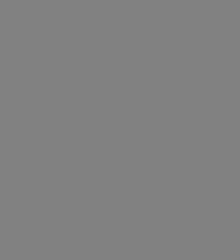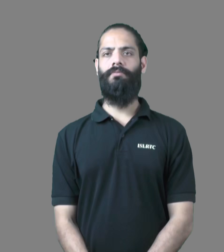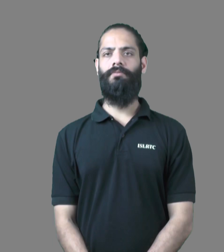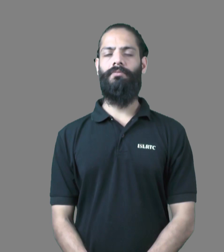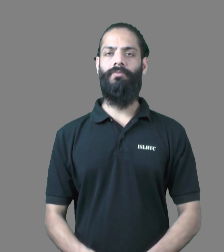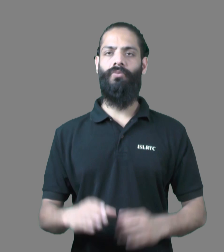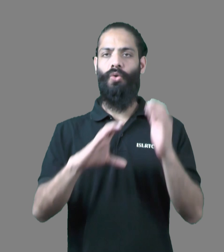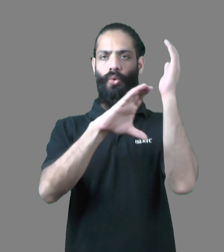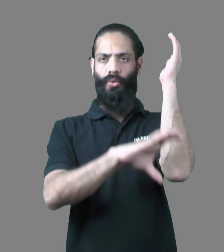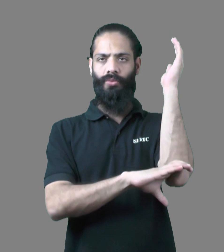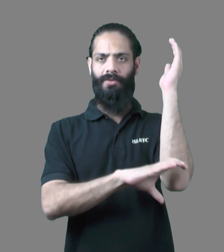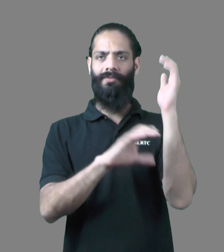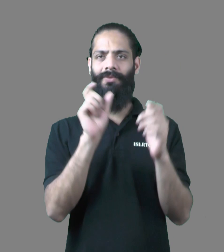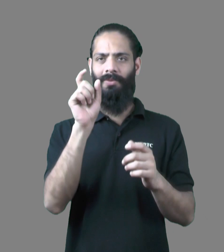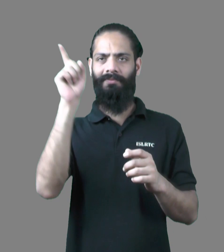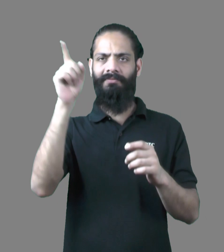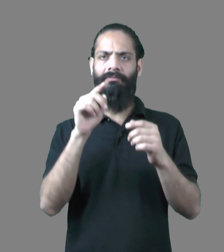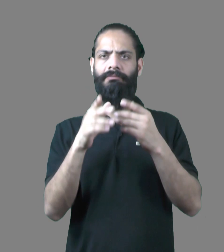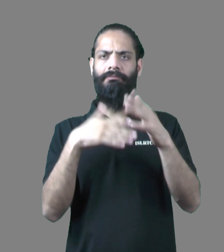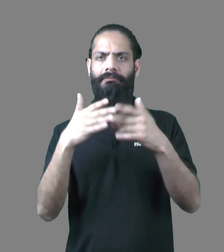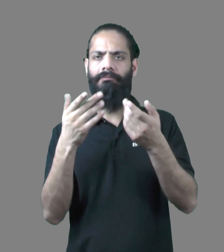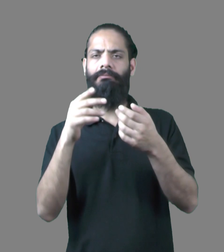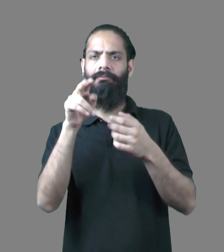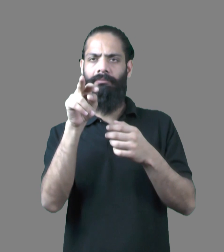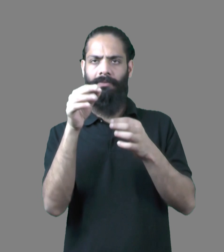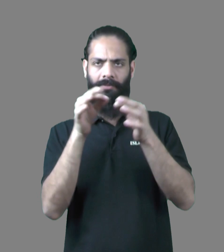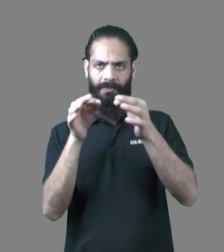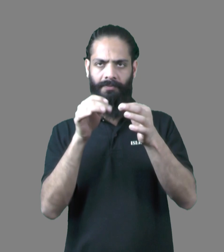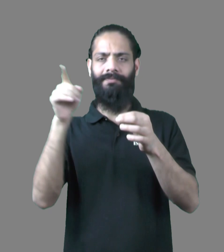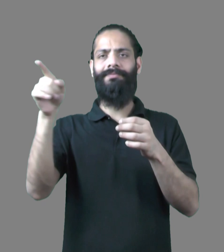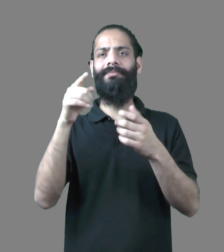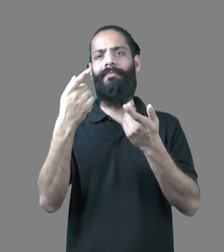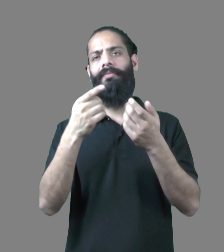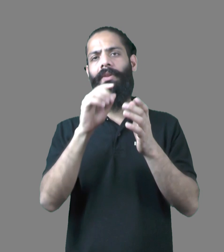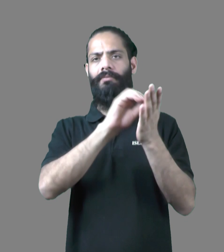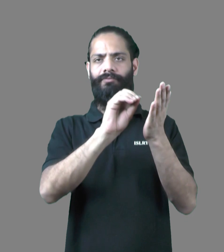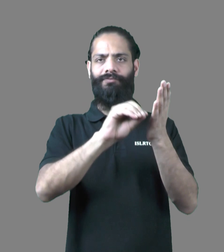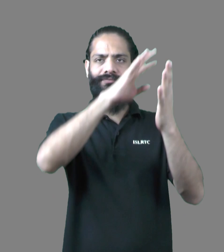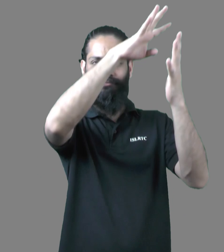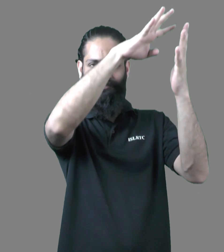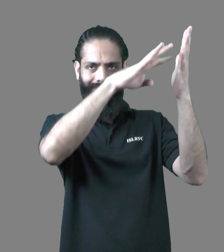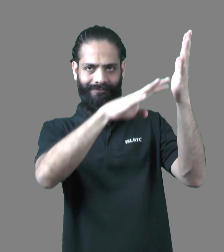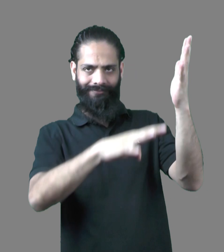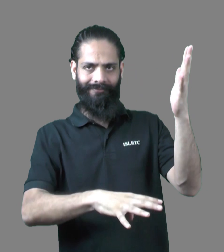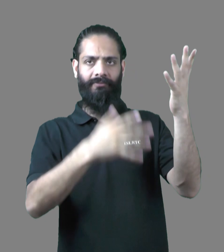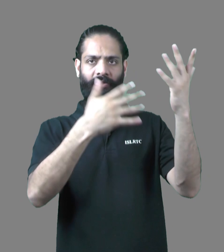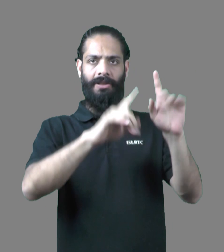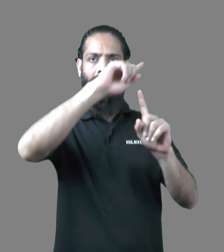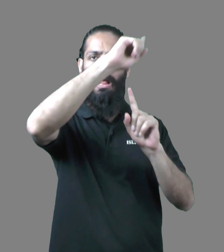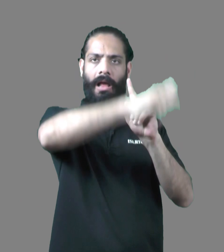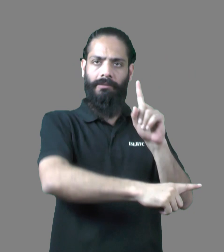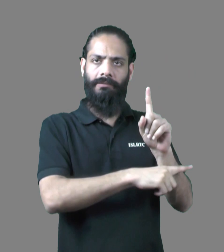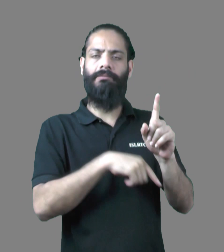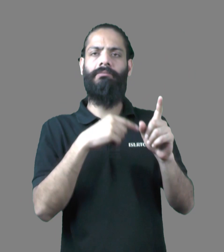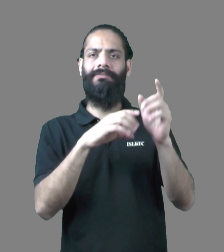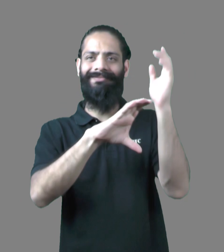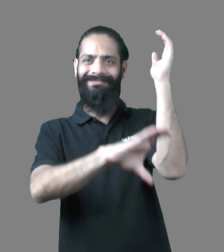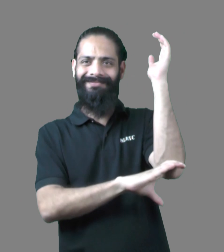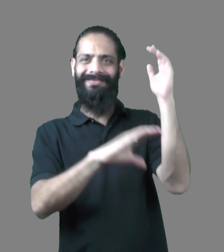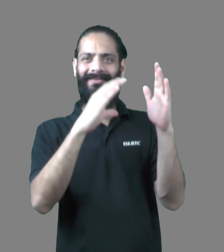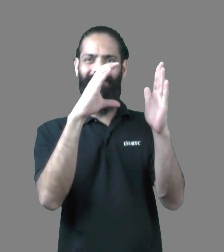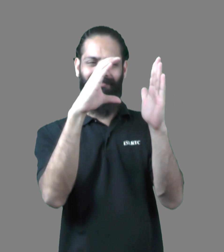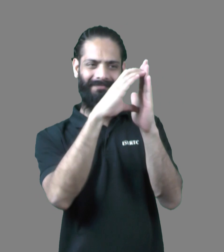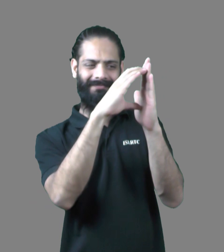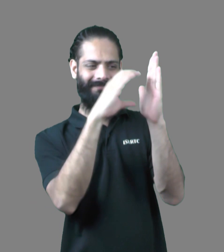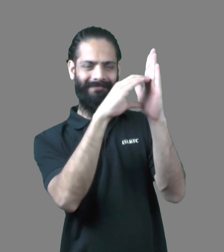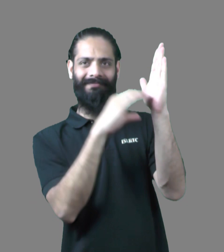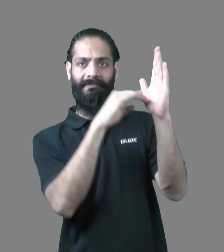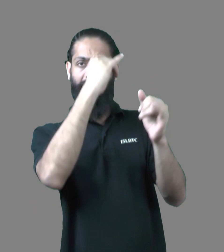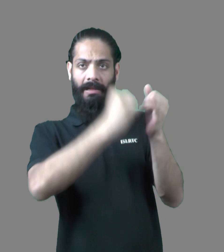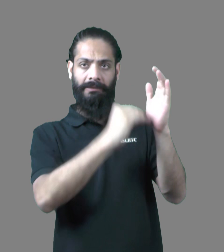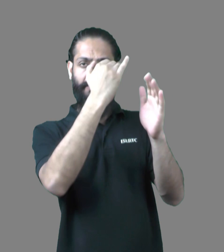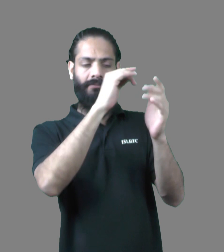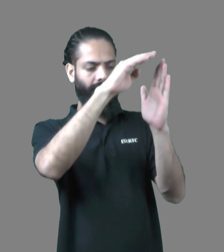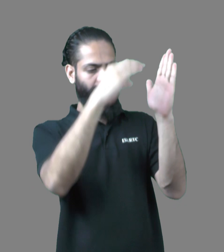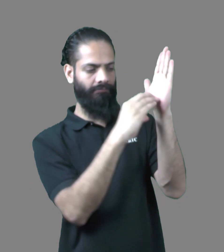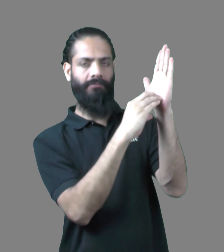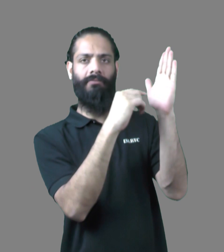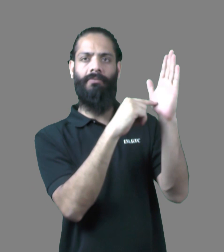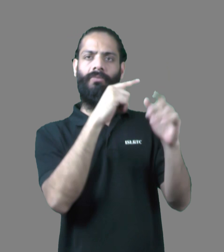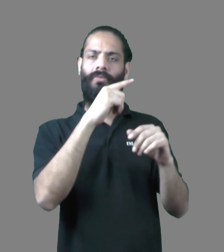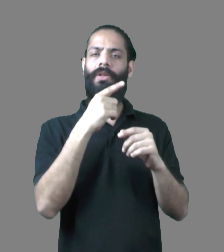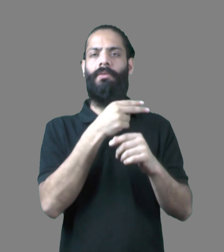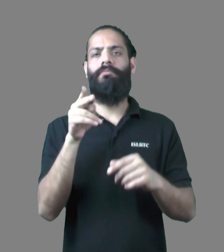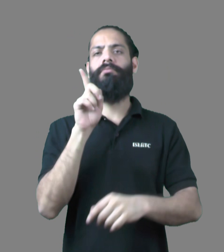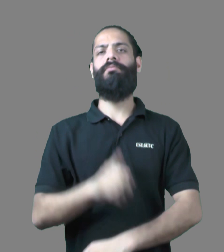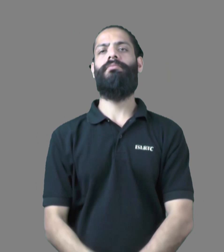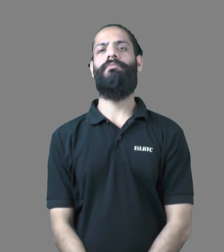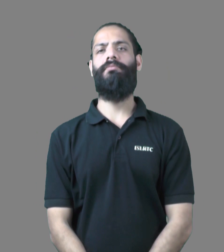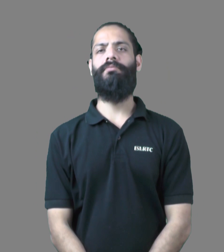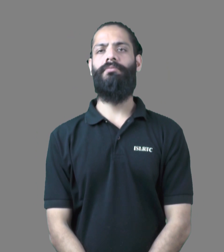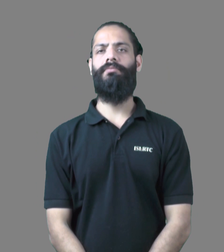Conclusions